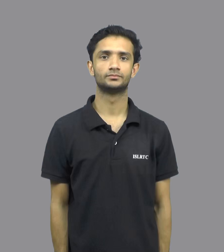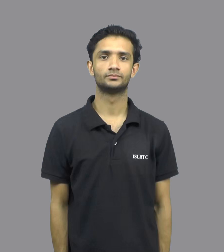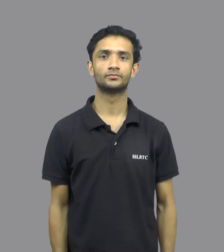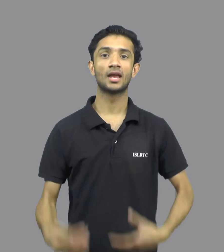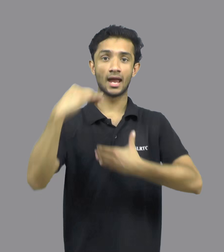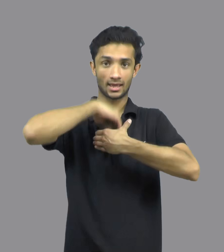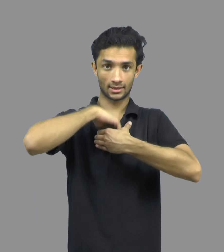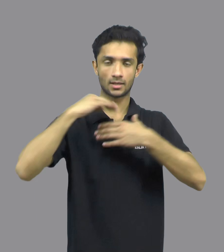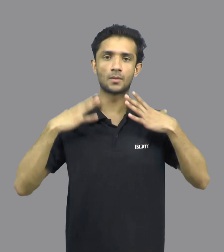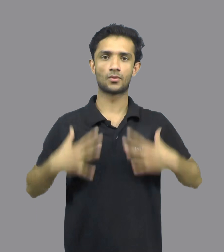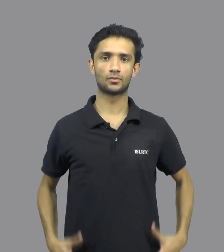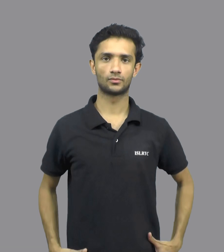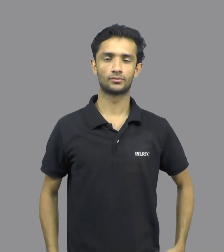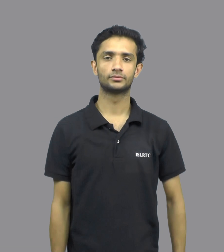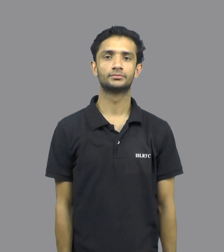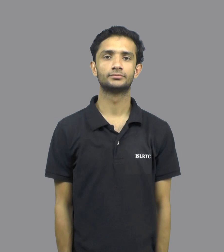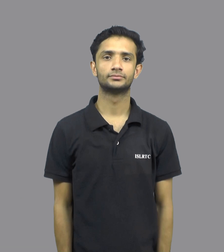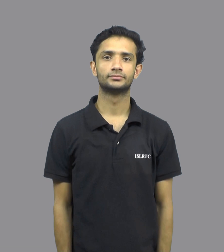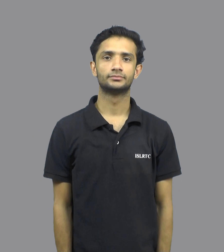Internal Body Parts